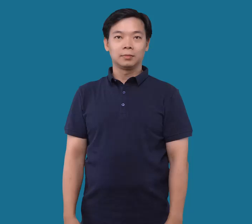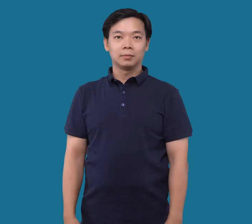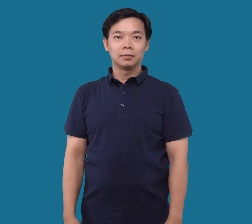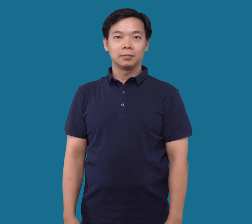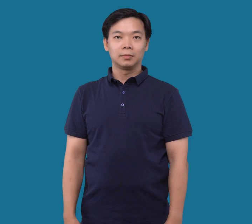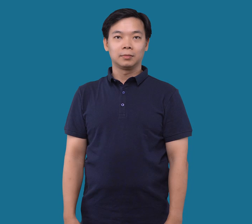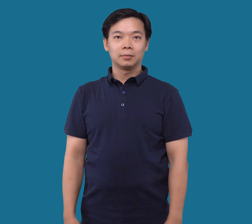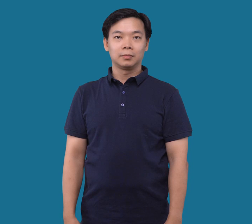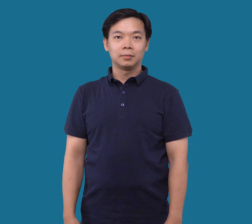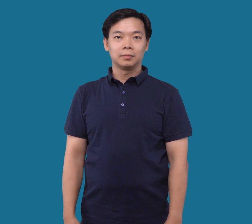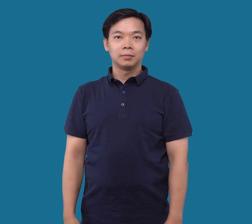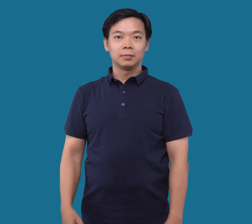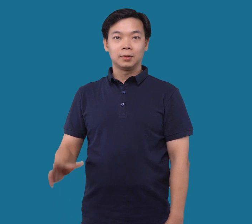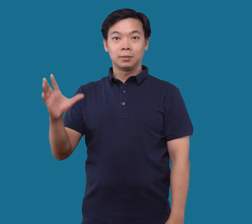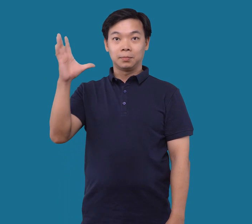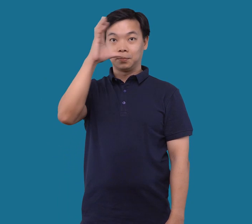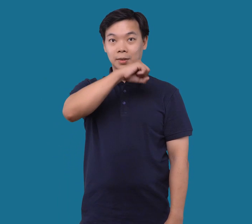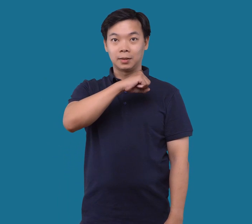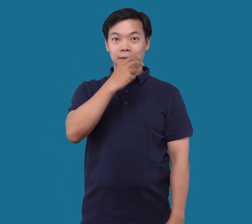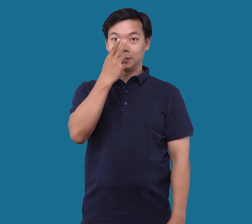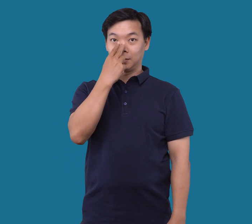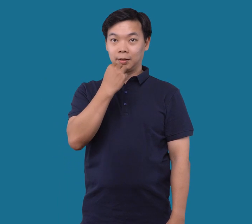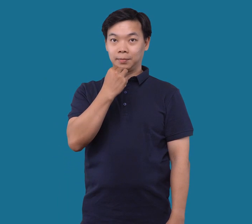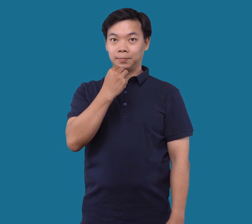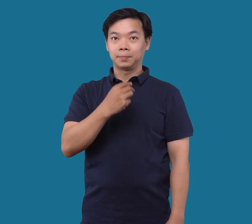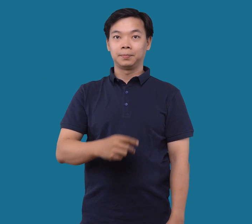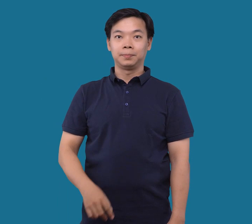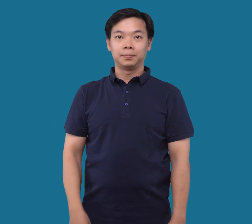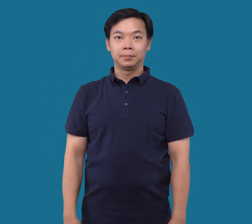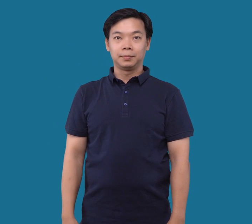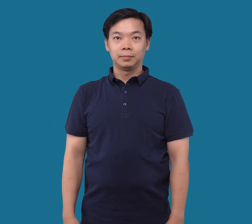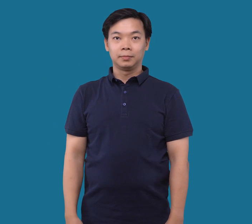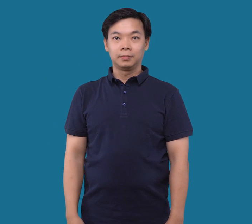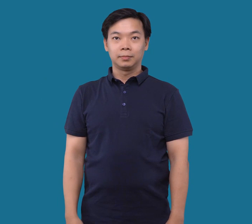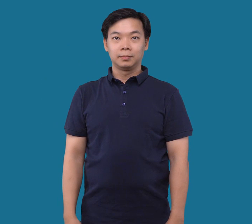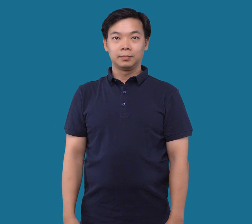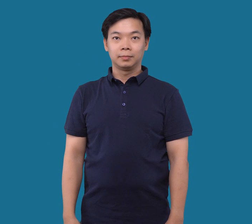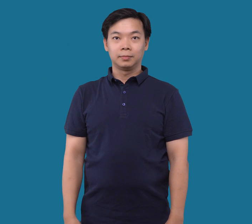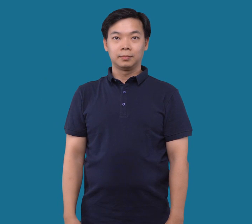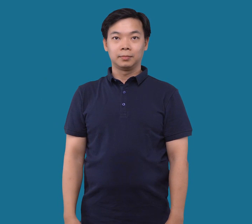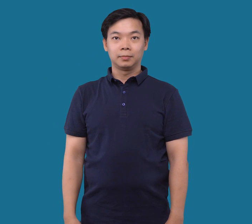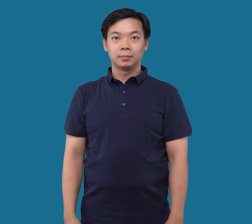bắc nam